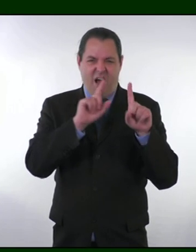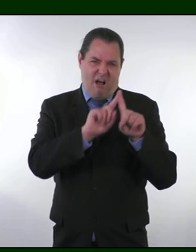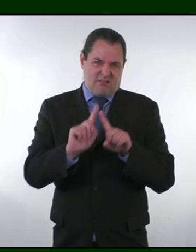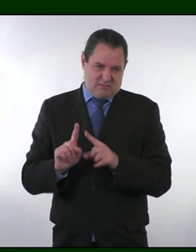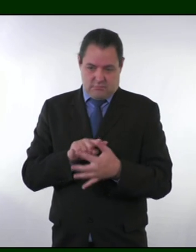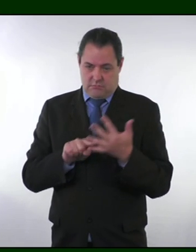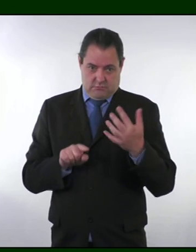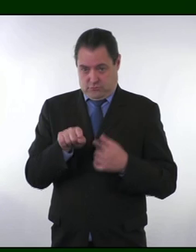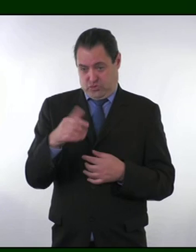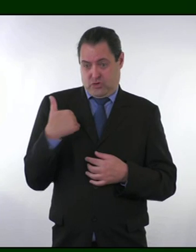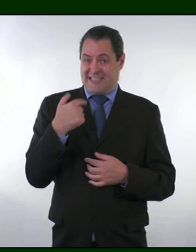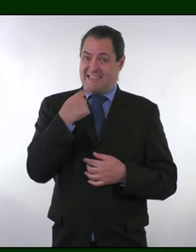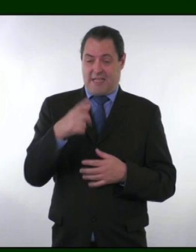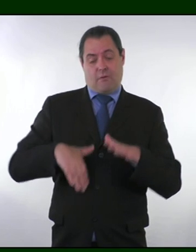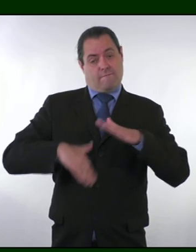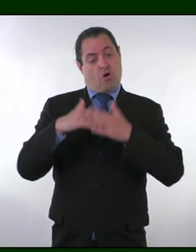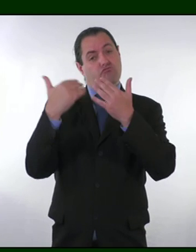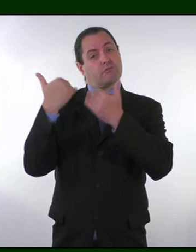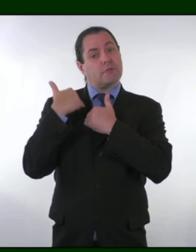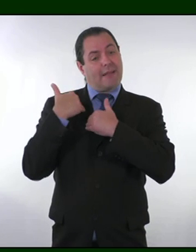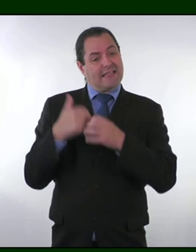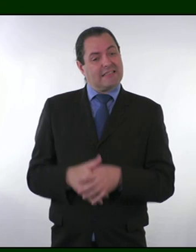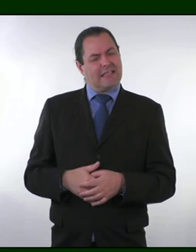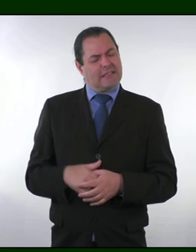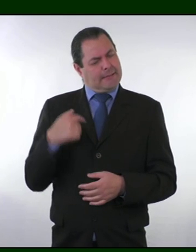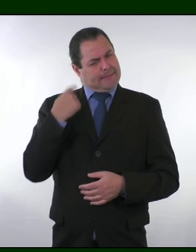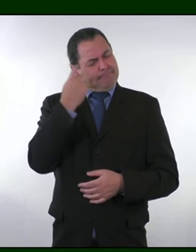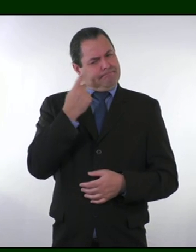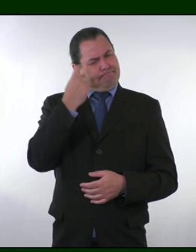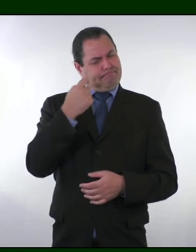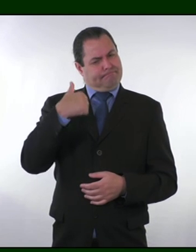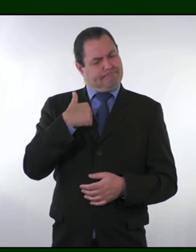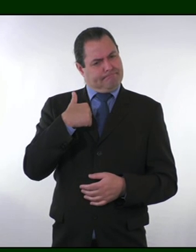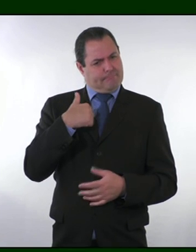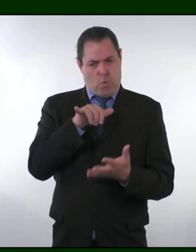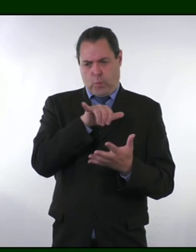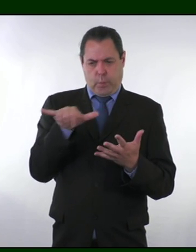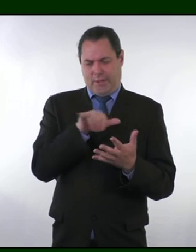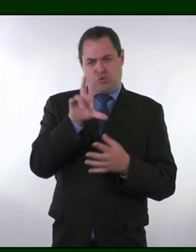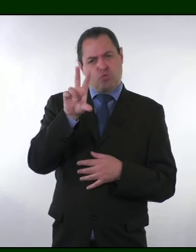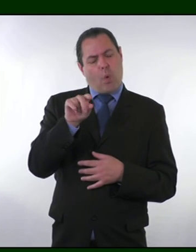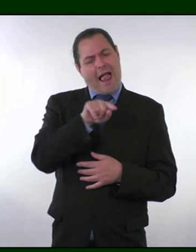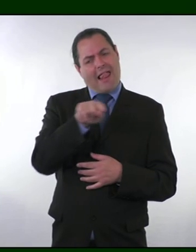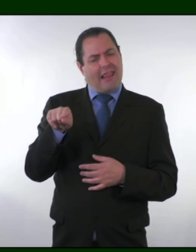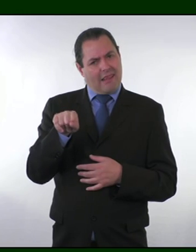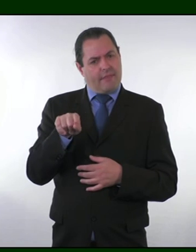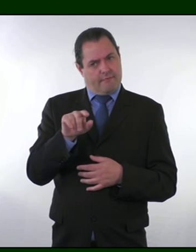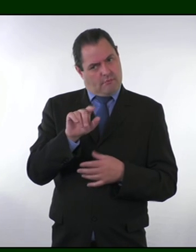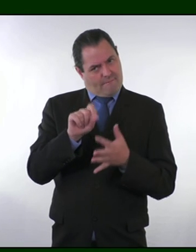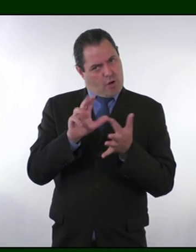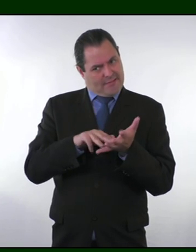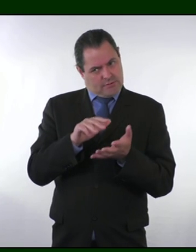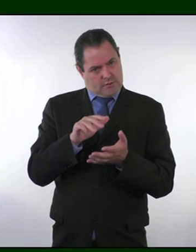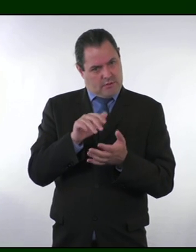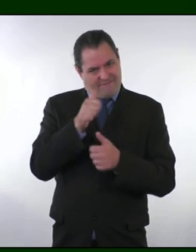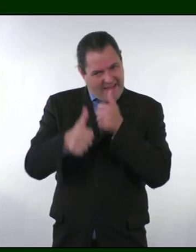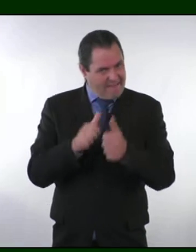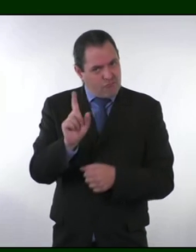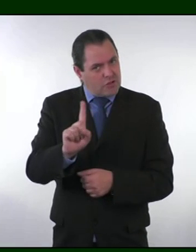He has just said that he takes full responsibility, so I wonder which of those 12 U-turns is the Prime Minister’s favourite.